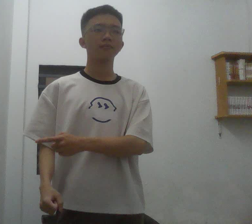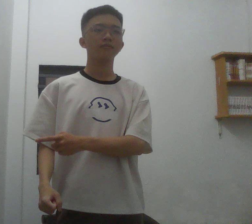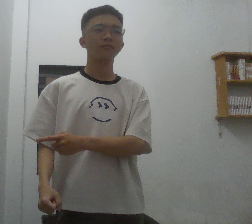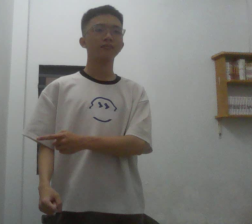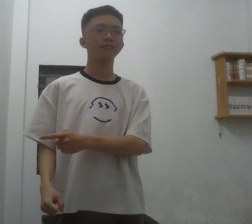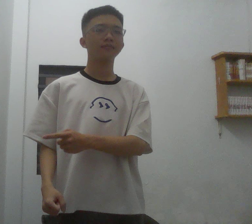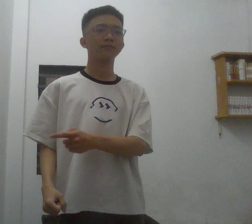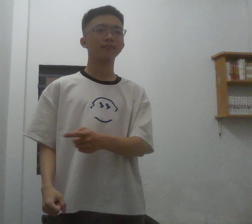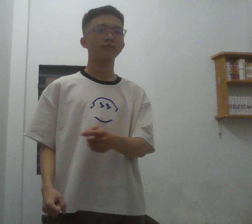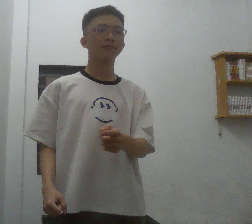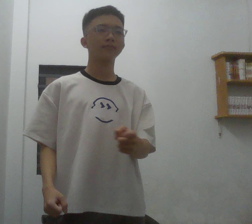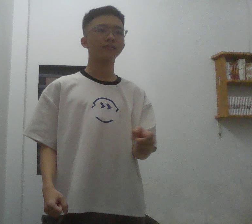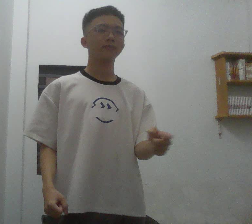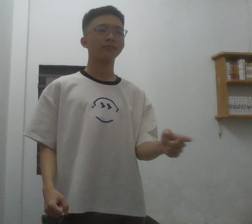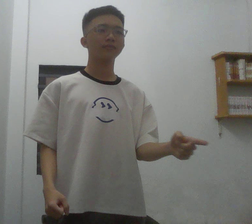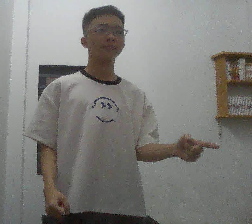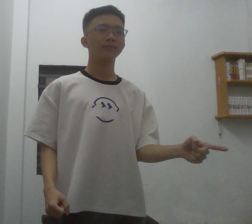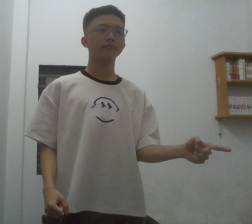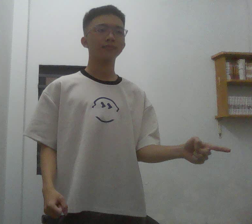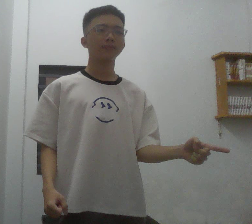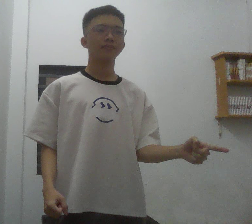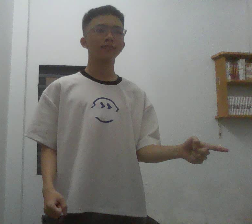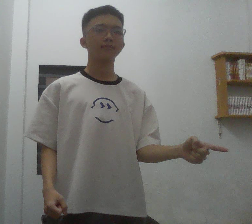cac ban